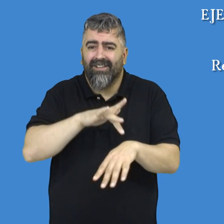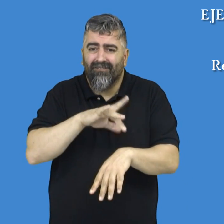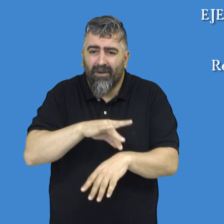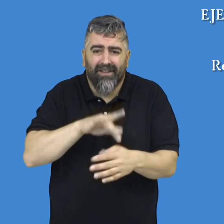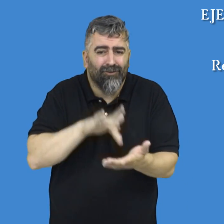enfermo